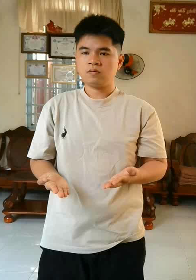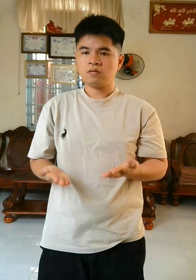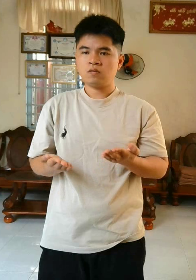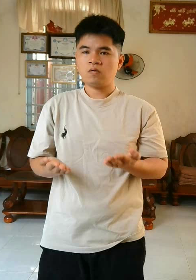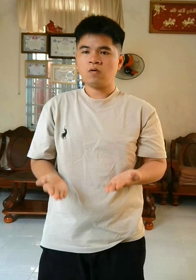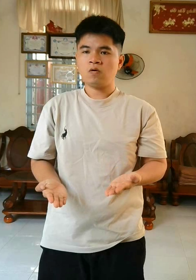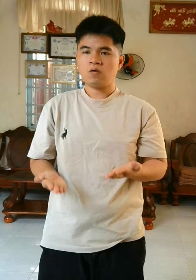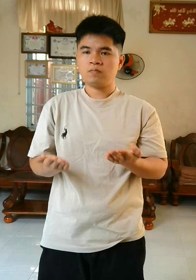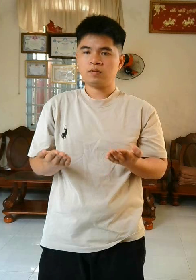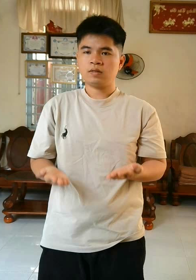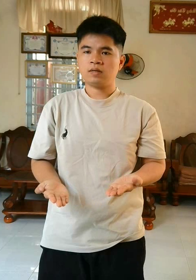hom nay